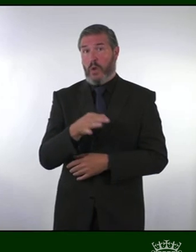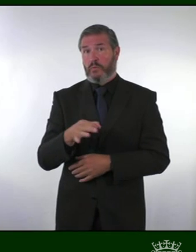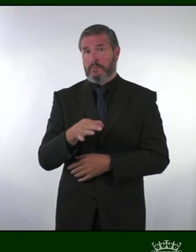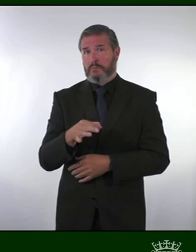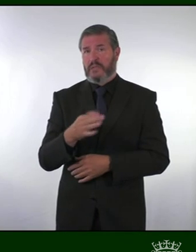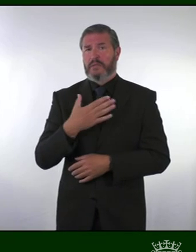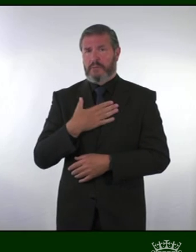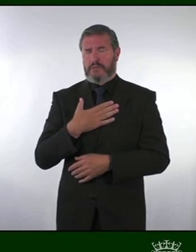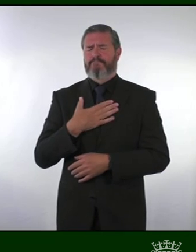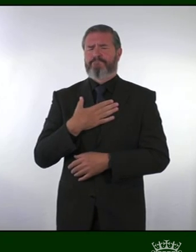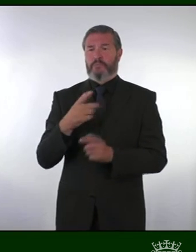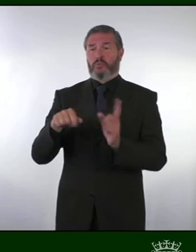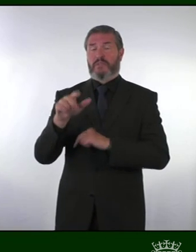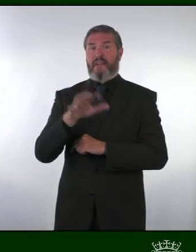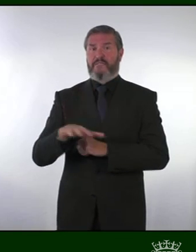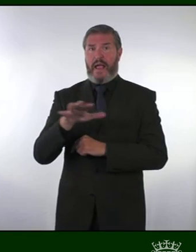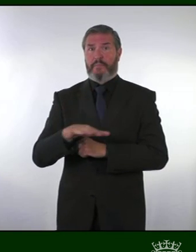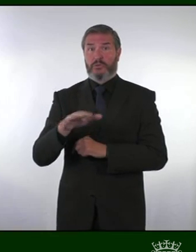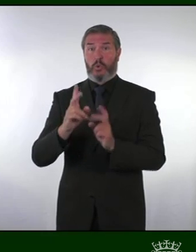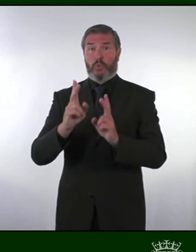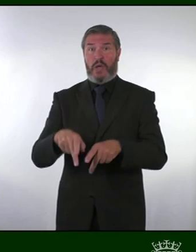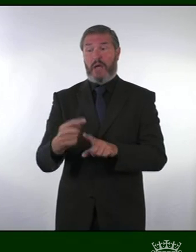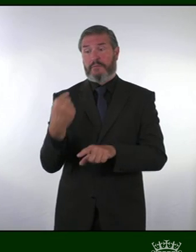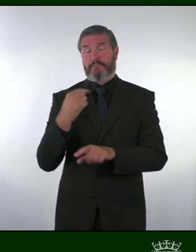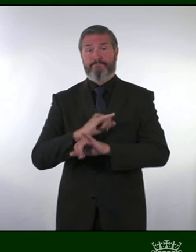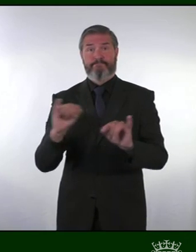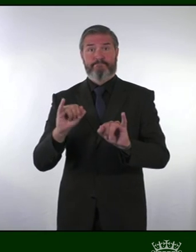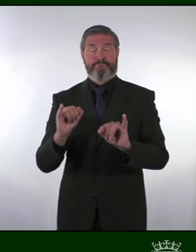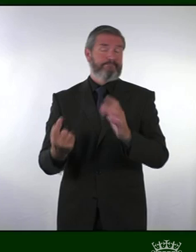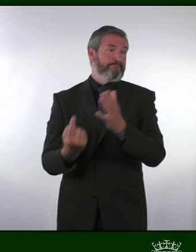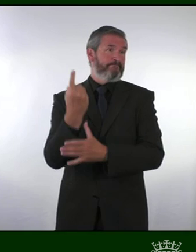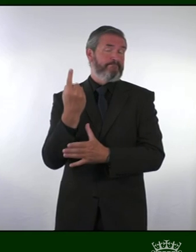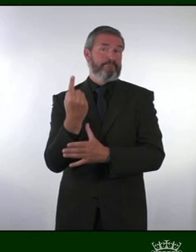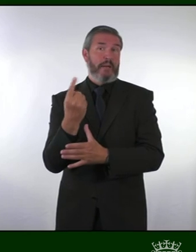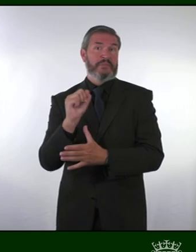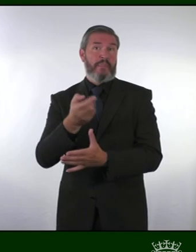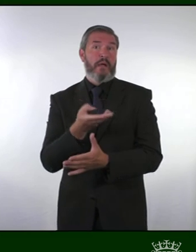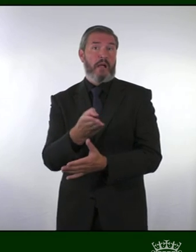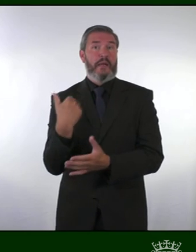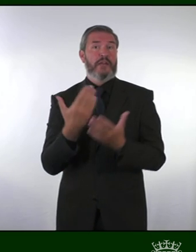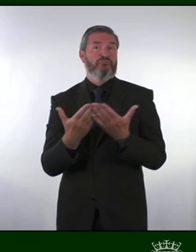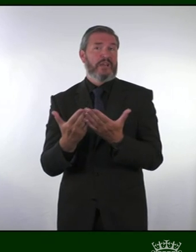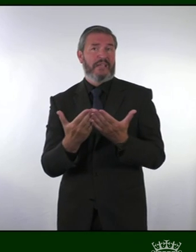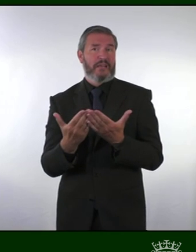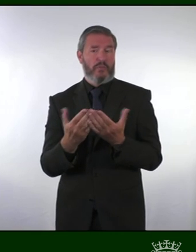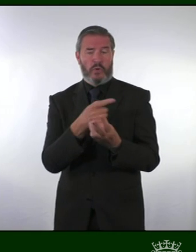I offer my deepest condolences to the families of those who died in the dreadful attack in Forbury Gardens on Saturday evening.